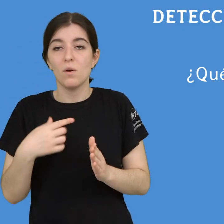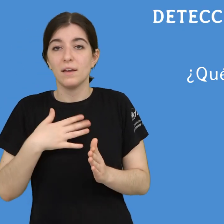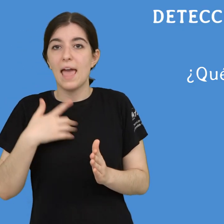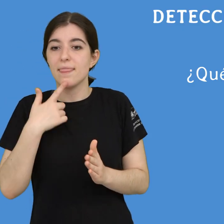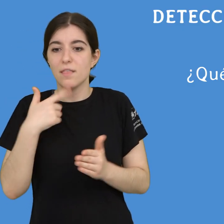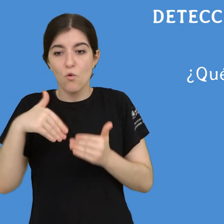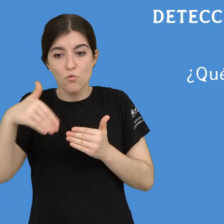querer decir